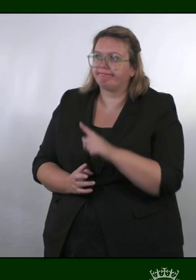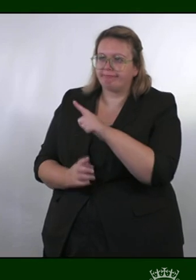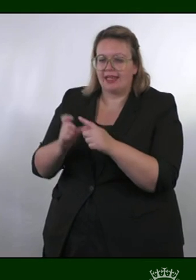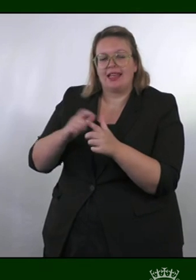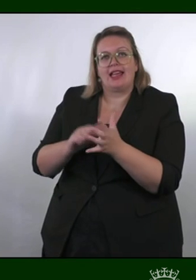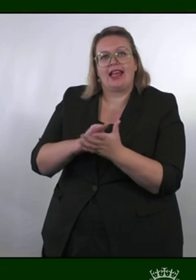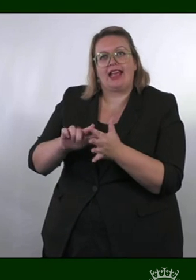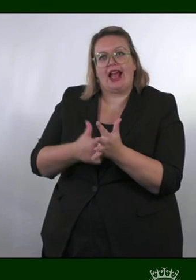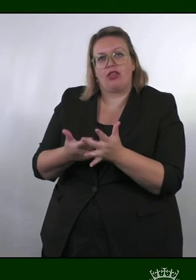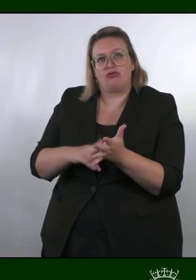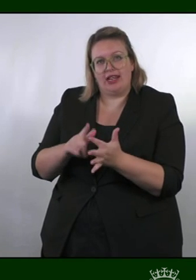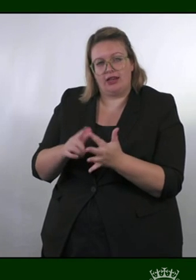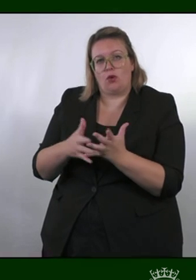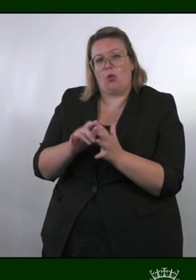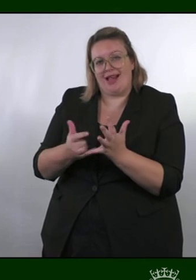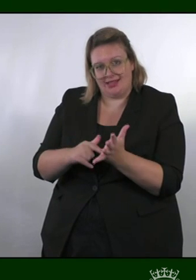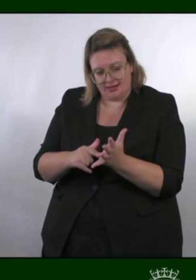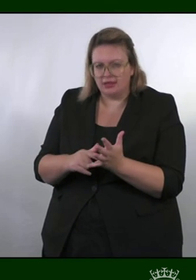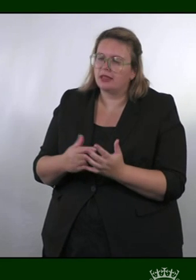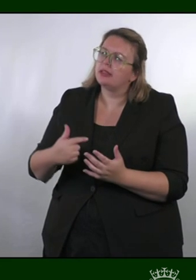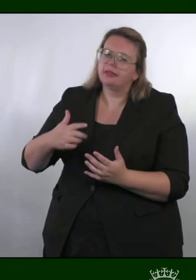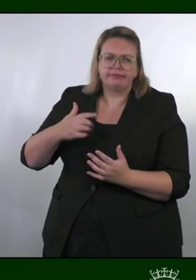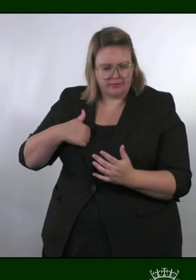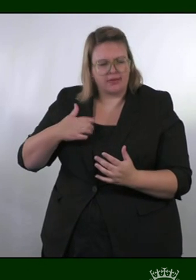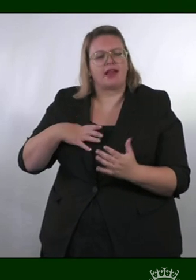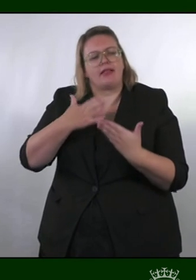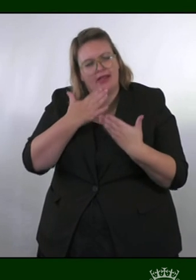I associate myself with those kind remarks about my hon.